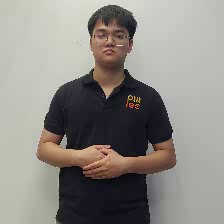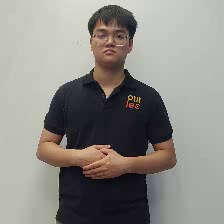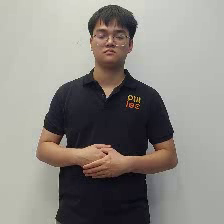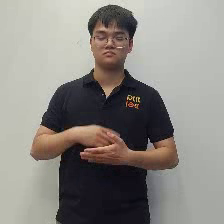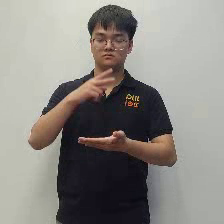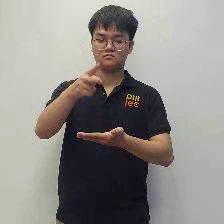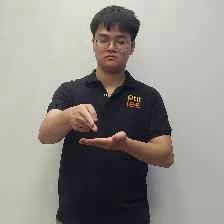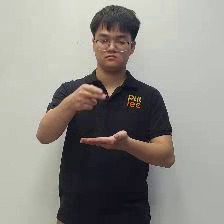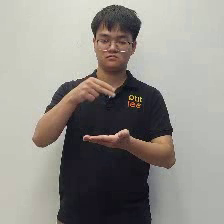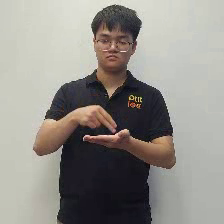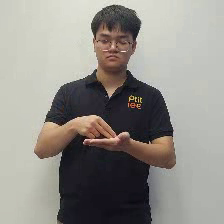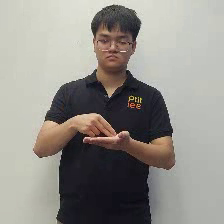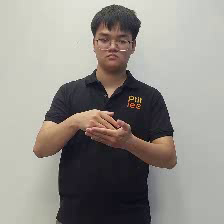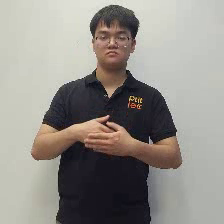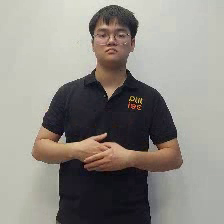Thức ăn